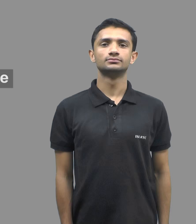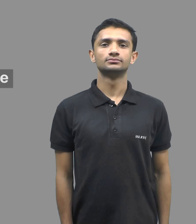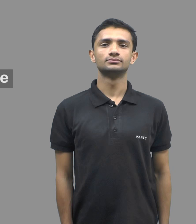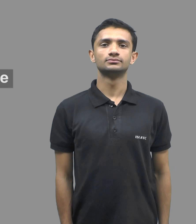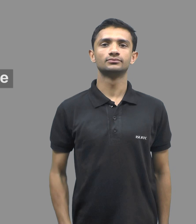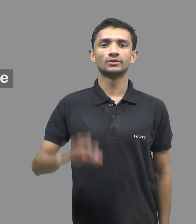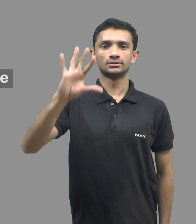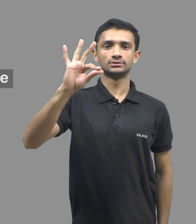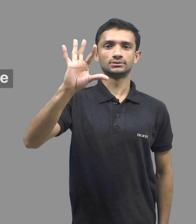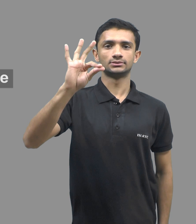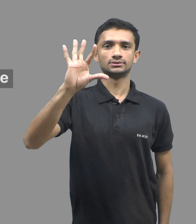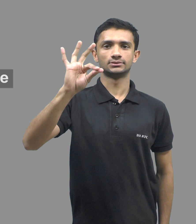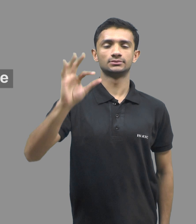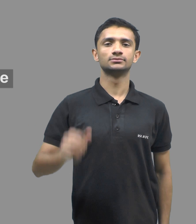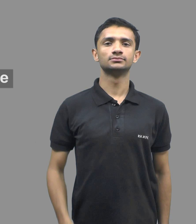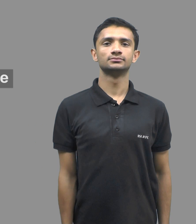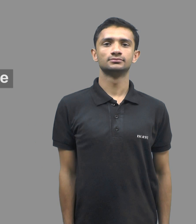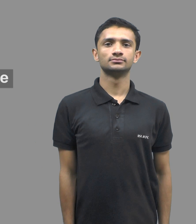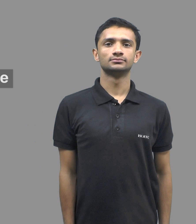Glue